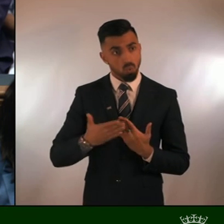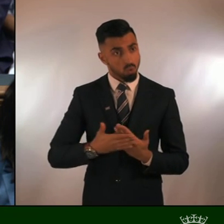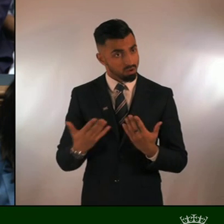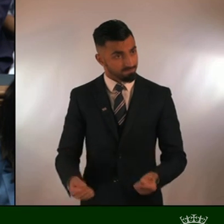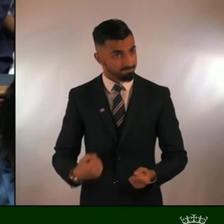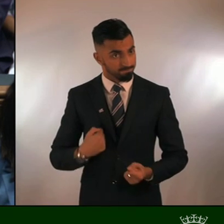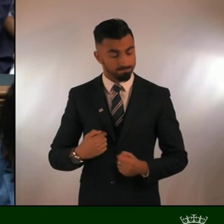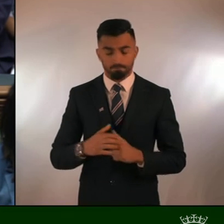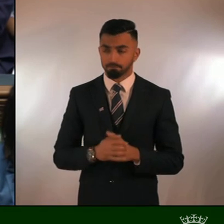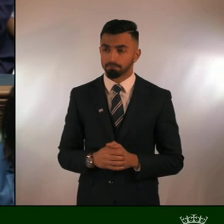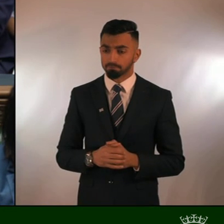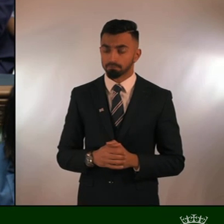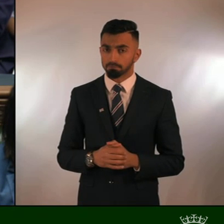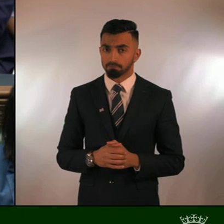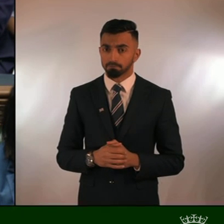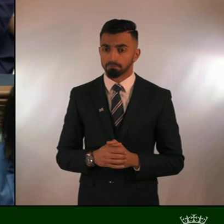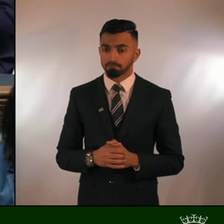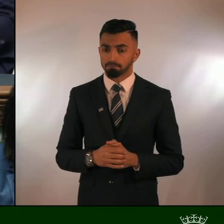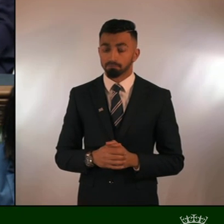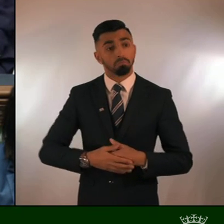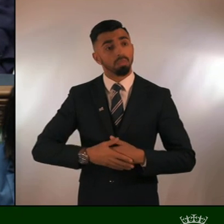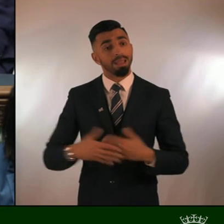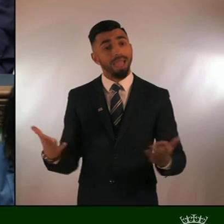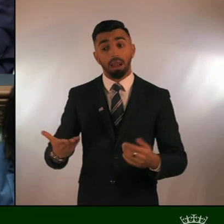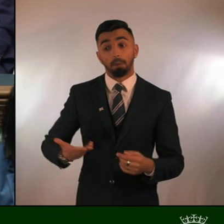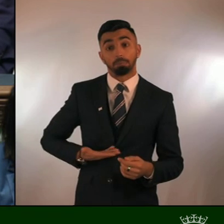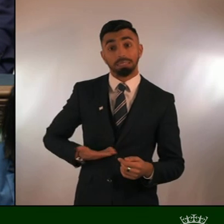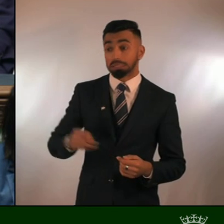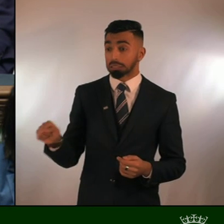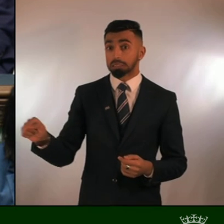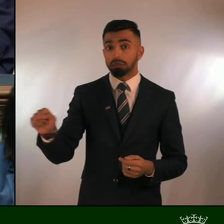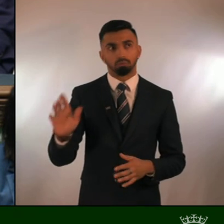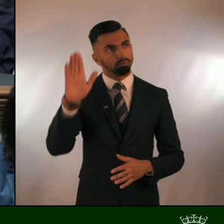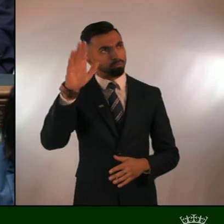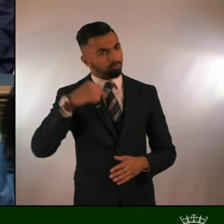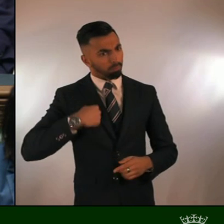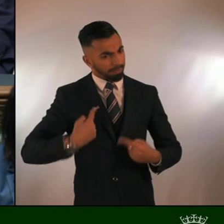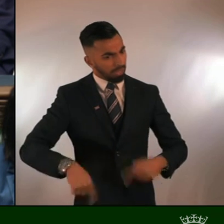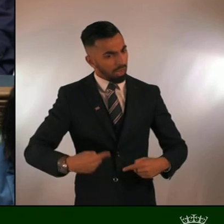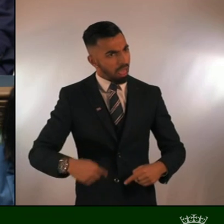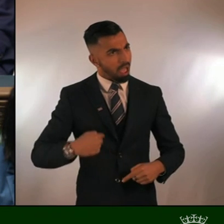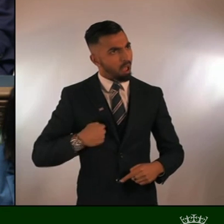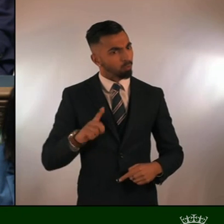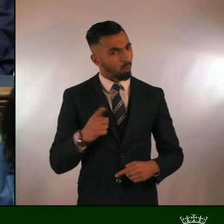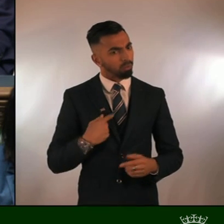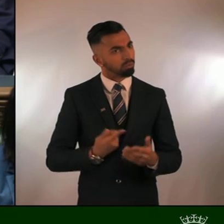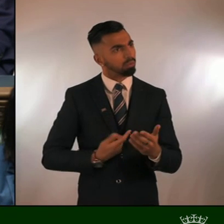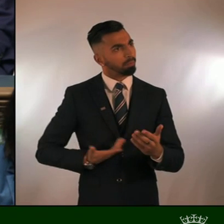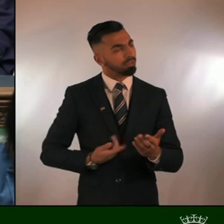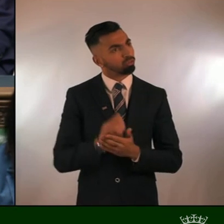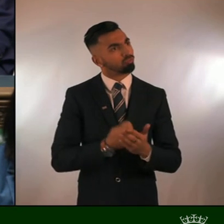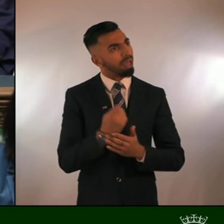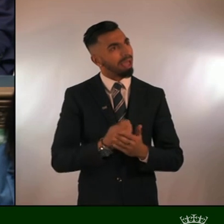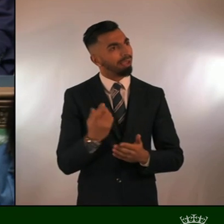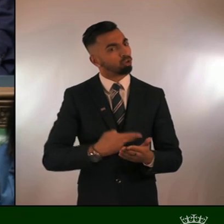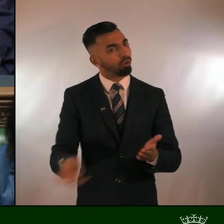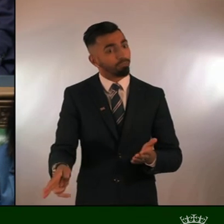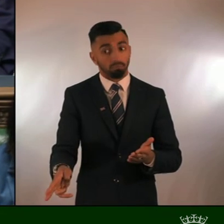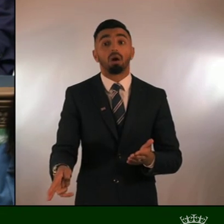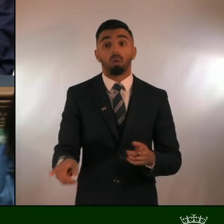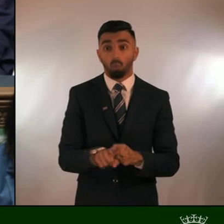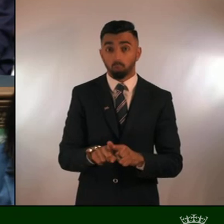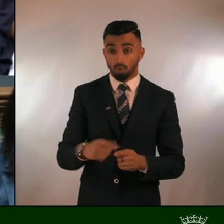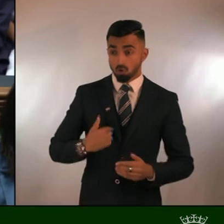I am providing, to any business currently eligible for the small business rates relief, a £3,000 cash grant per business.